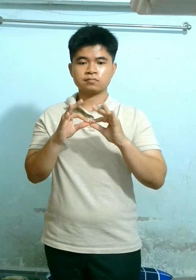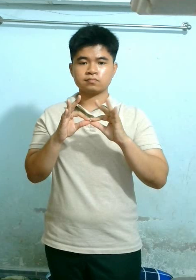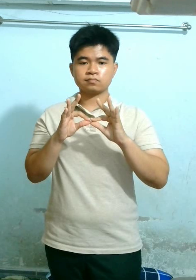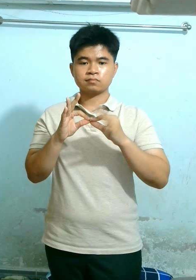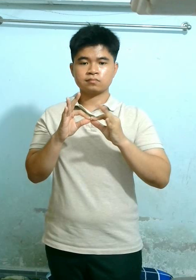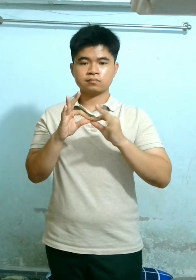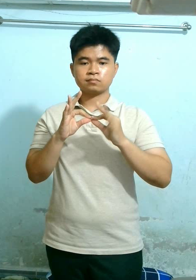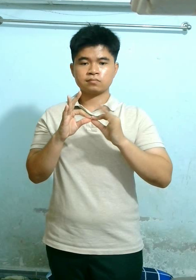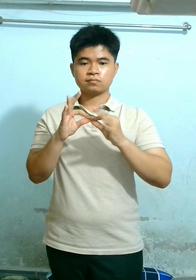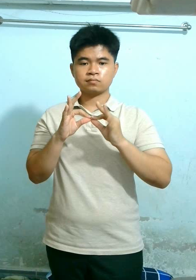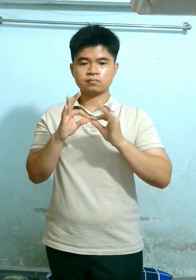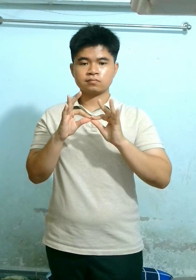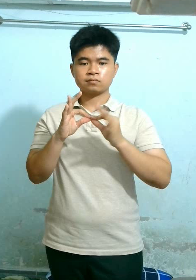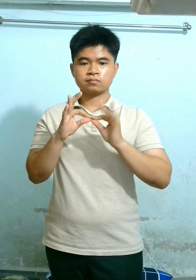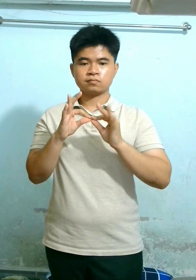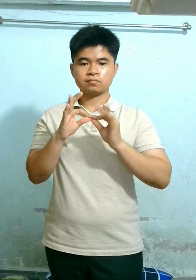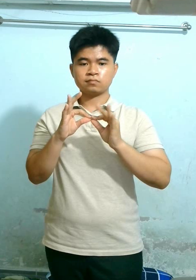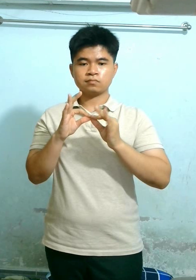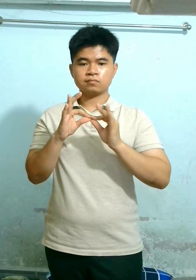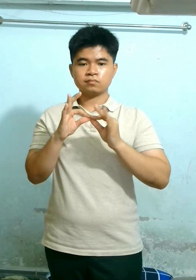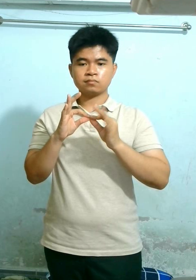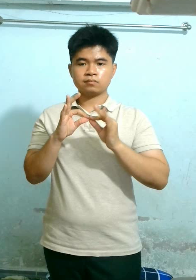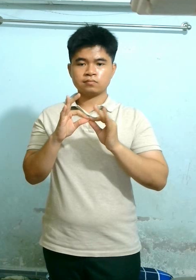phien dich